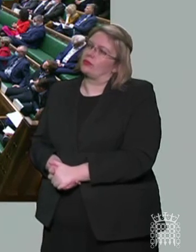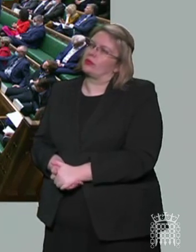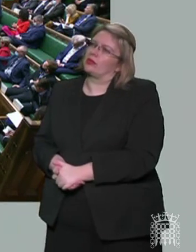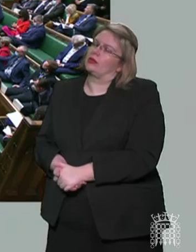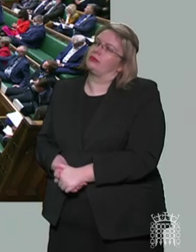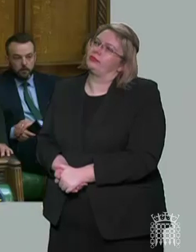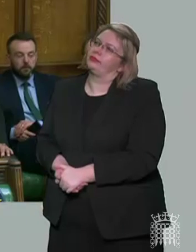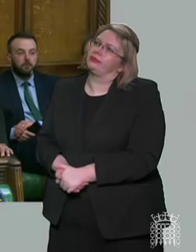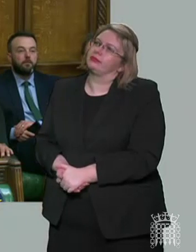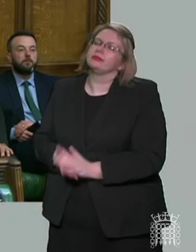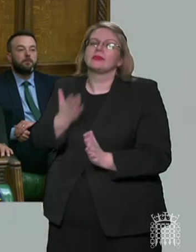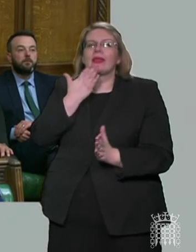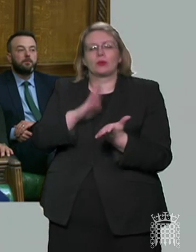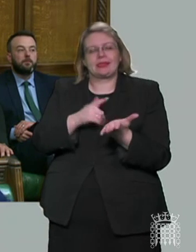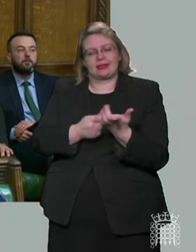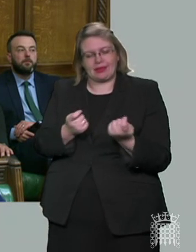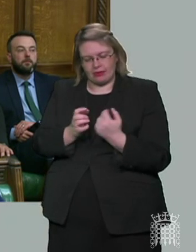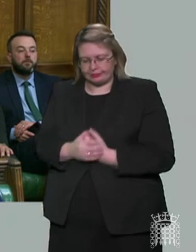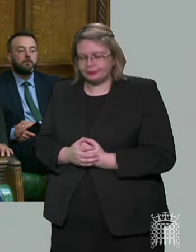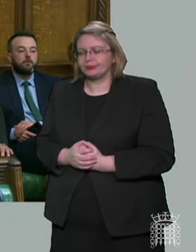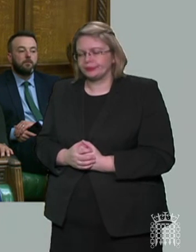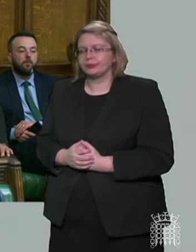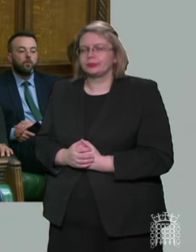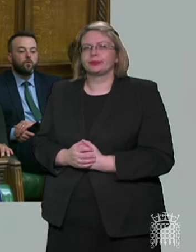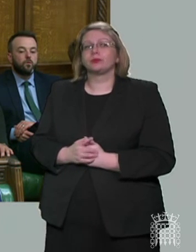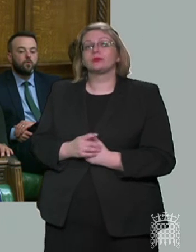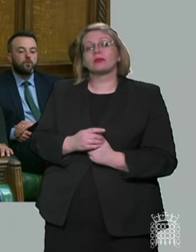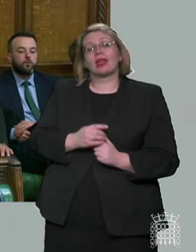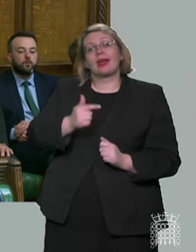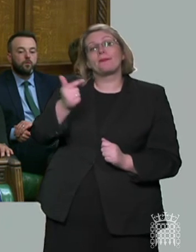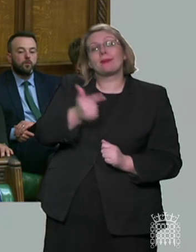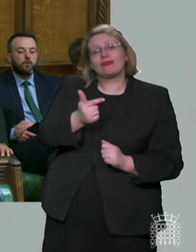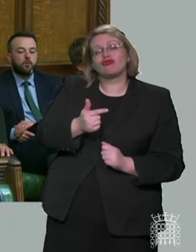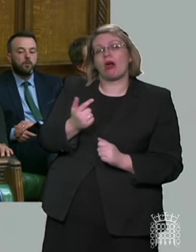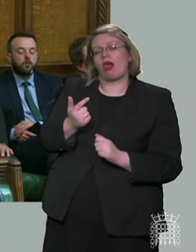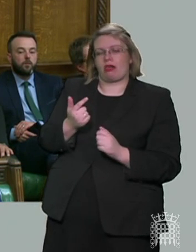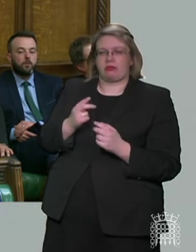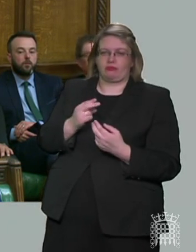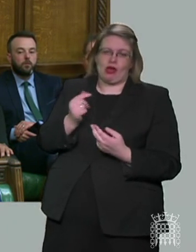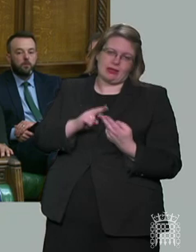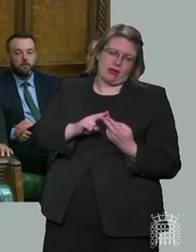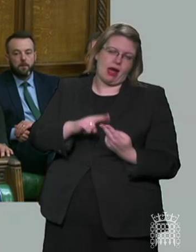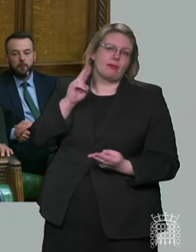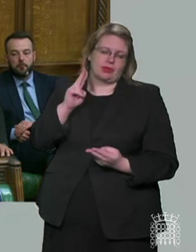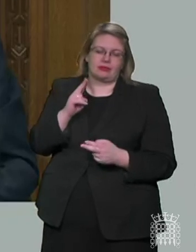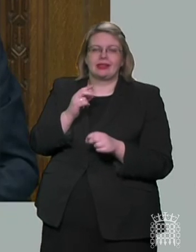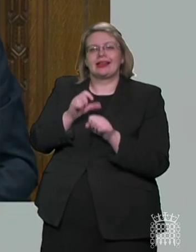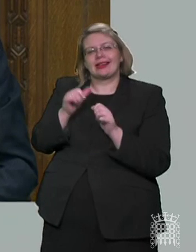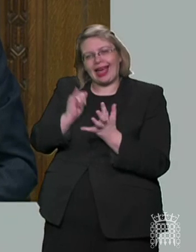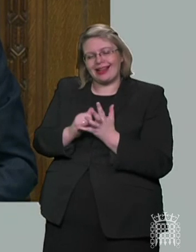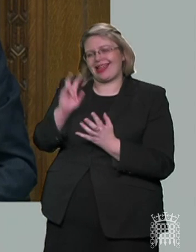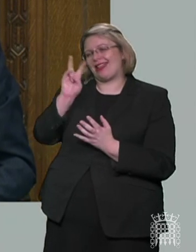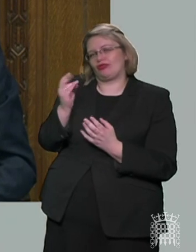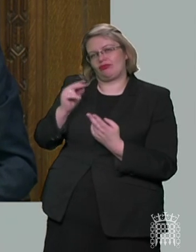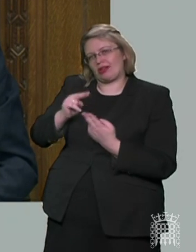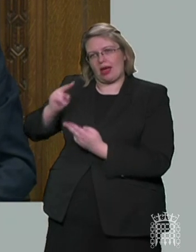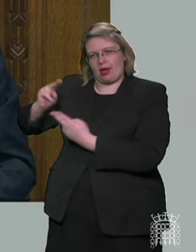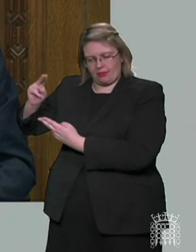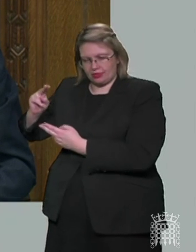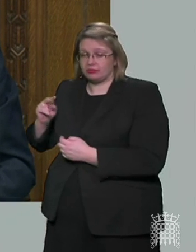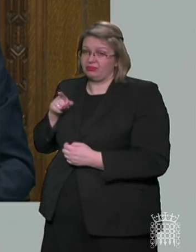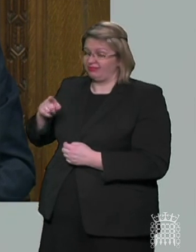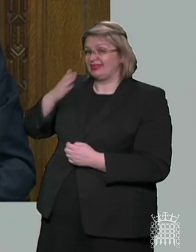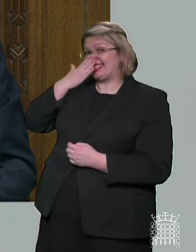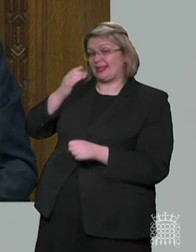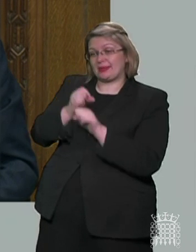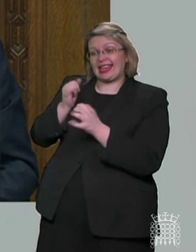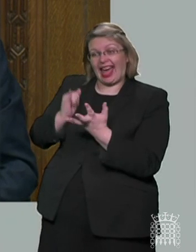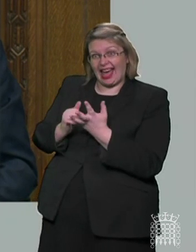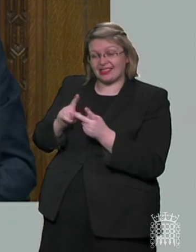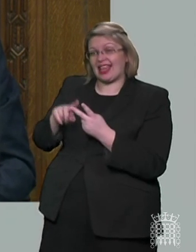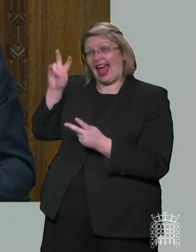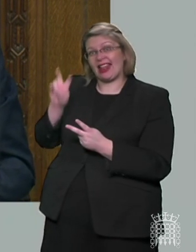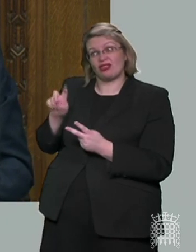In addition to the increase in fuel prices, our constituents are reporting to us that the energy companies are doubling standing charges.